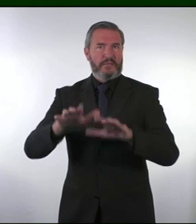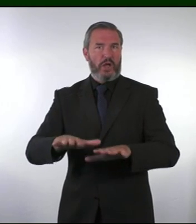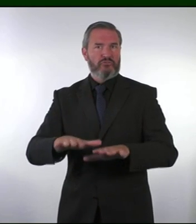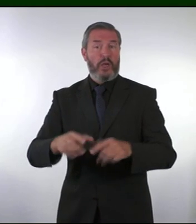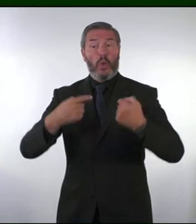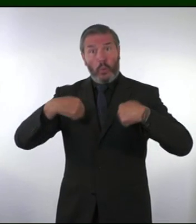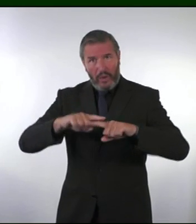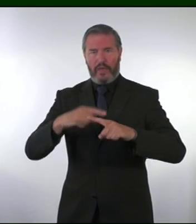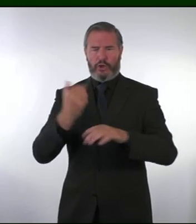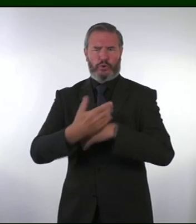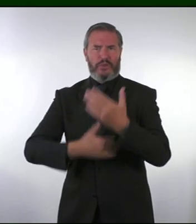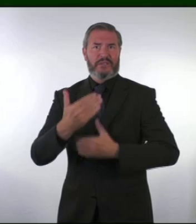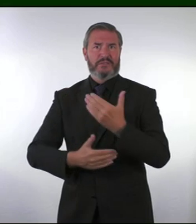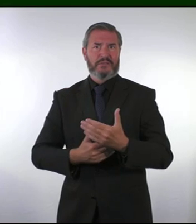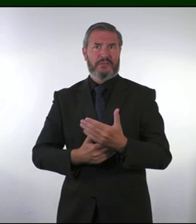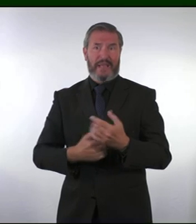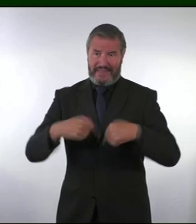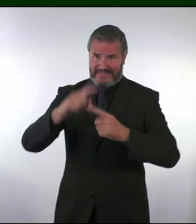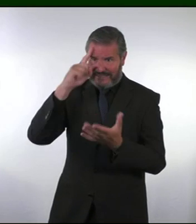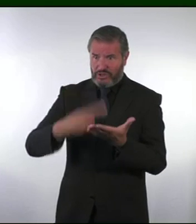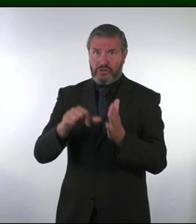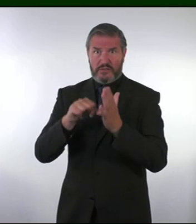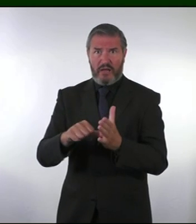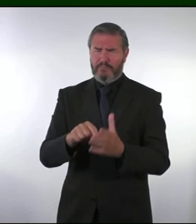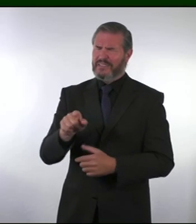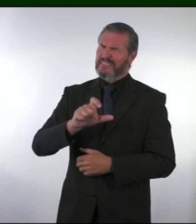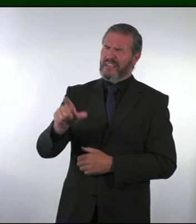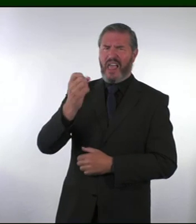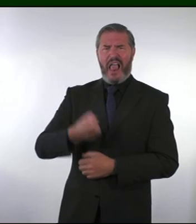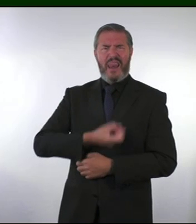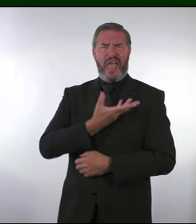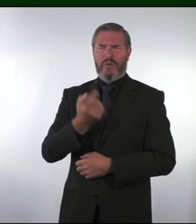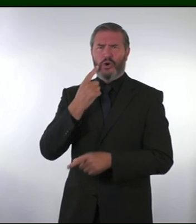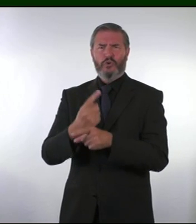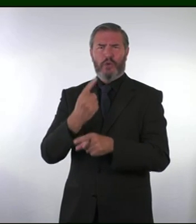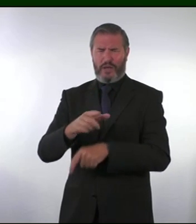We are getting on with it. We are taking the tough decisions. He still cannot make up his mind.